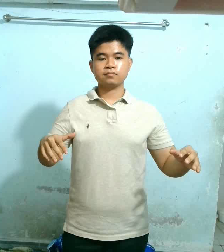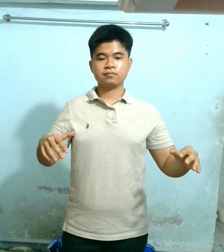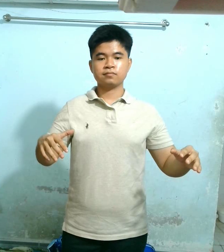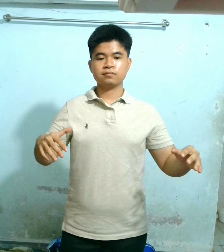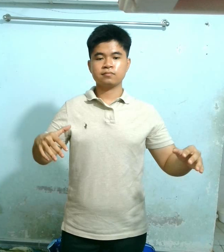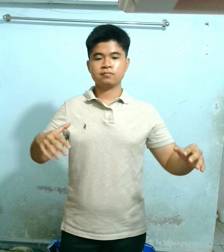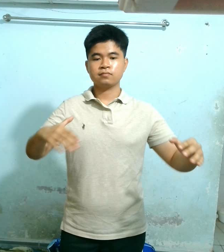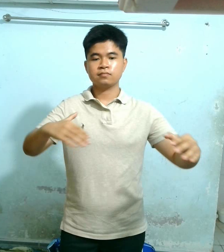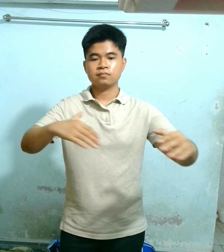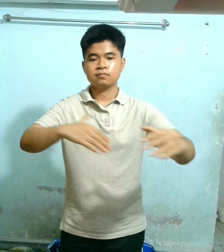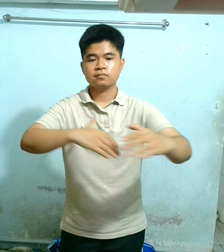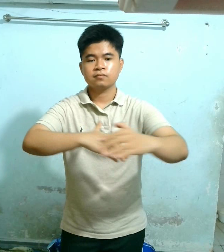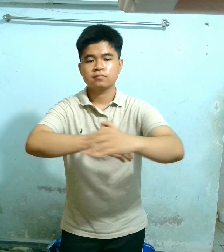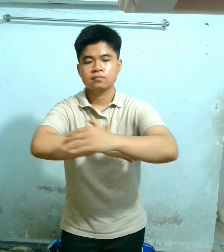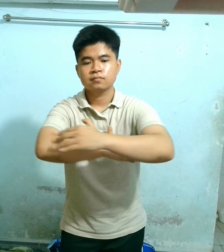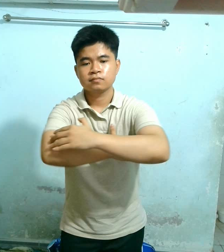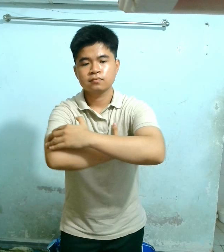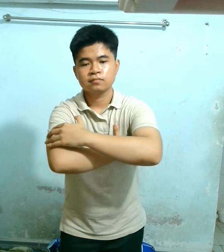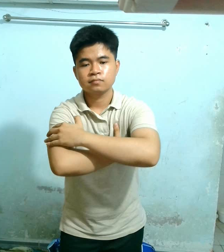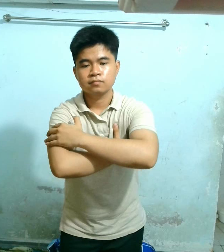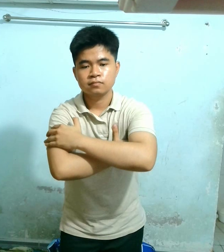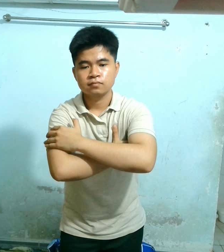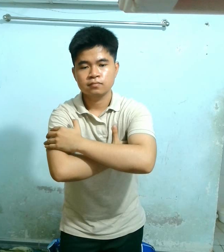om